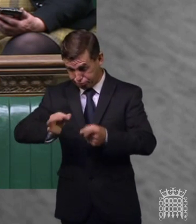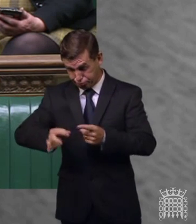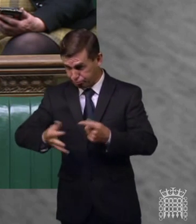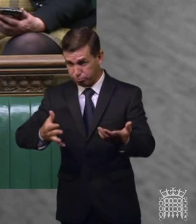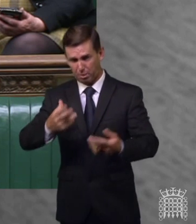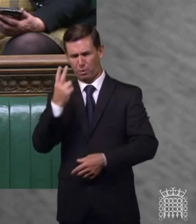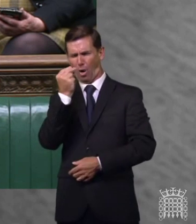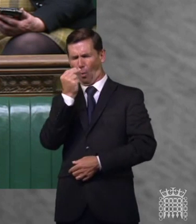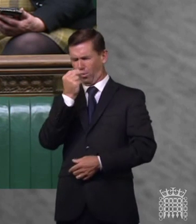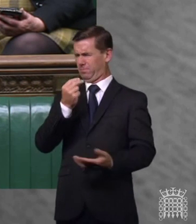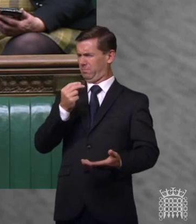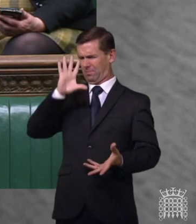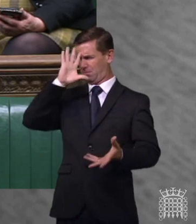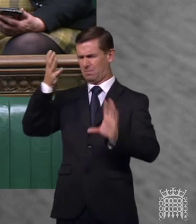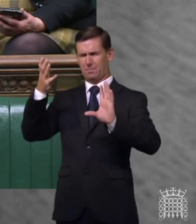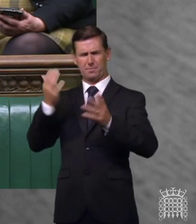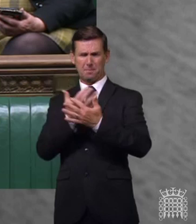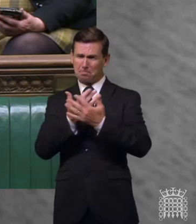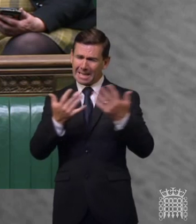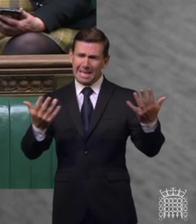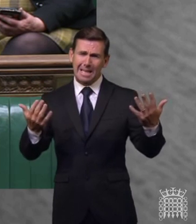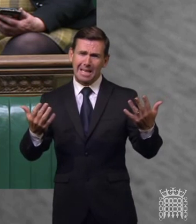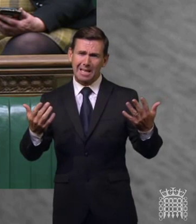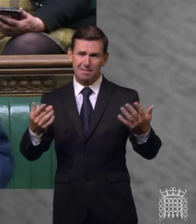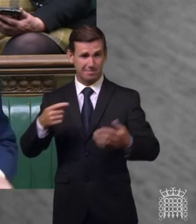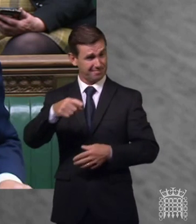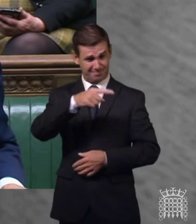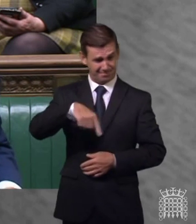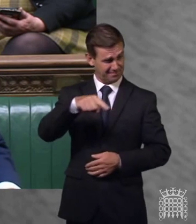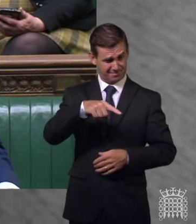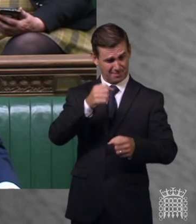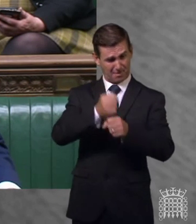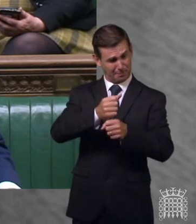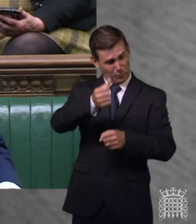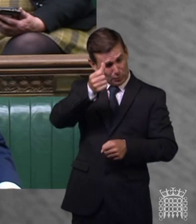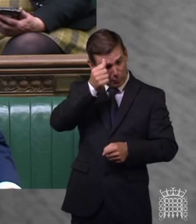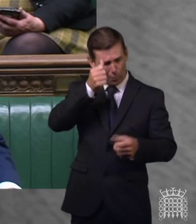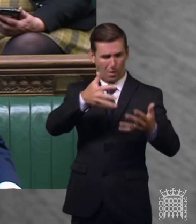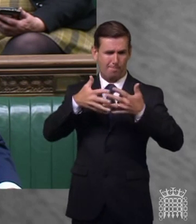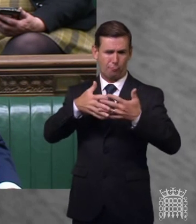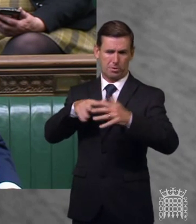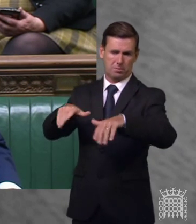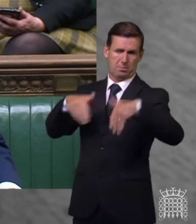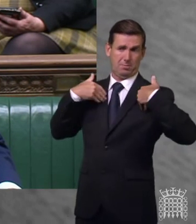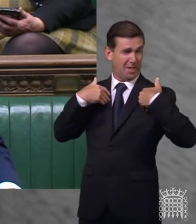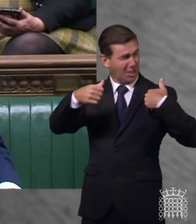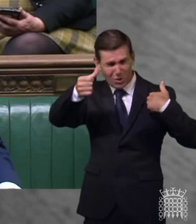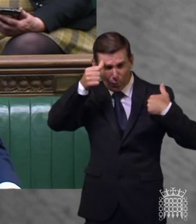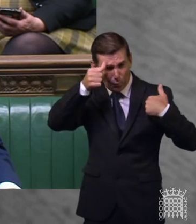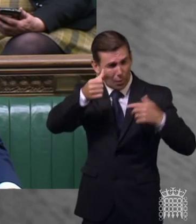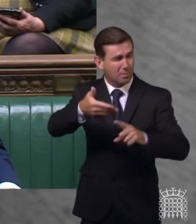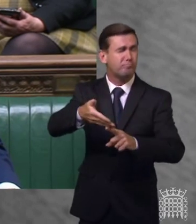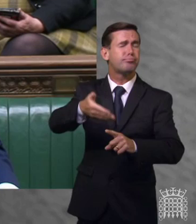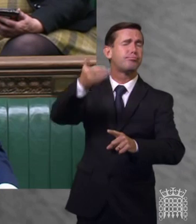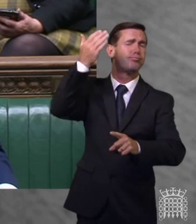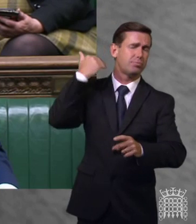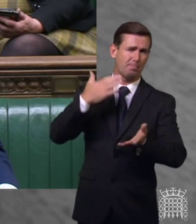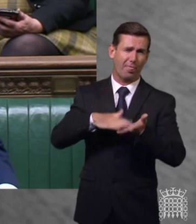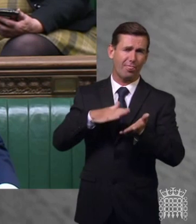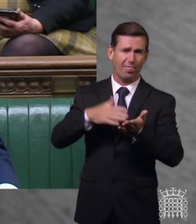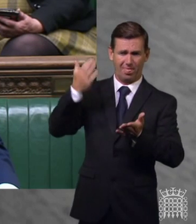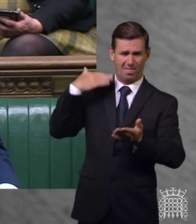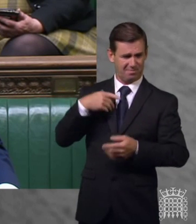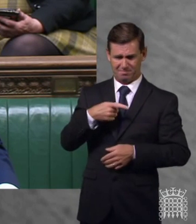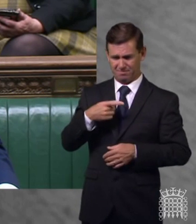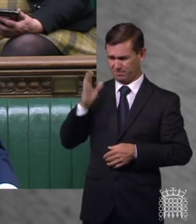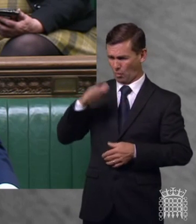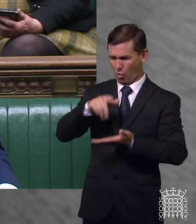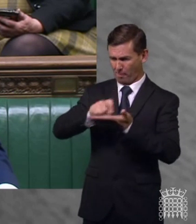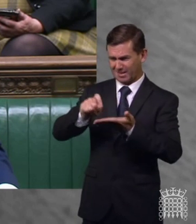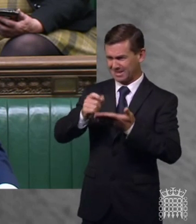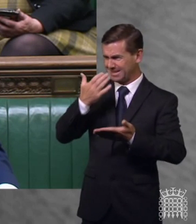Having known for months that the date of withdrawal was coming, the Home Office is not close to completing the process that it has already got up and running.